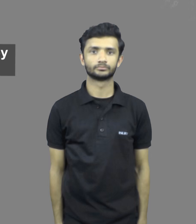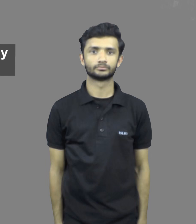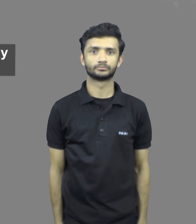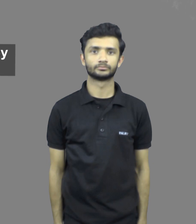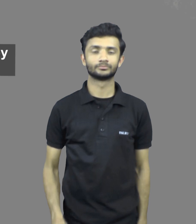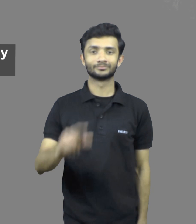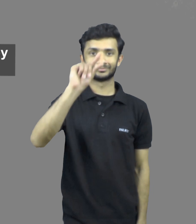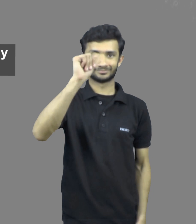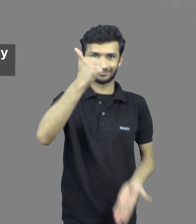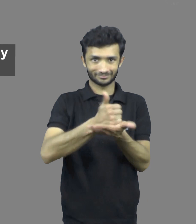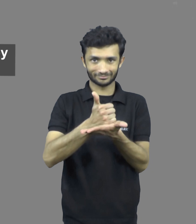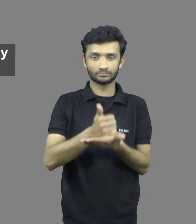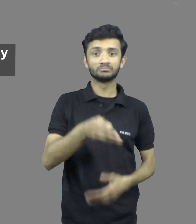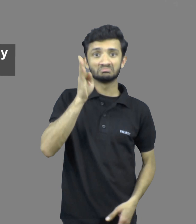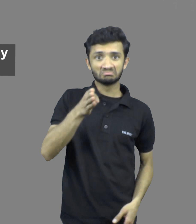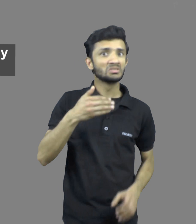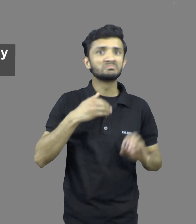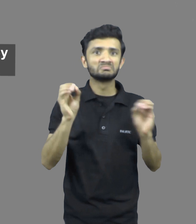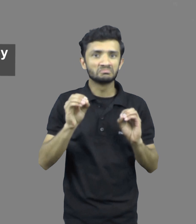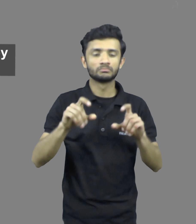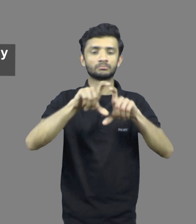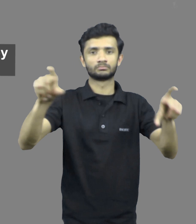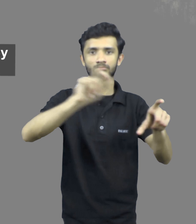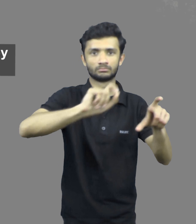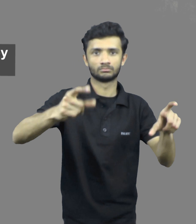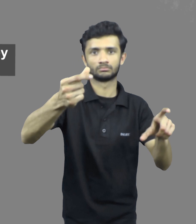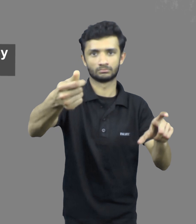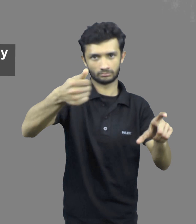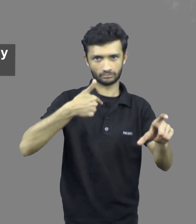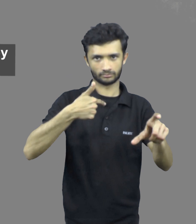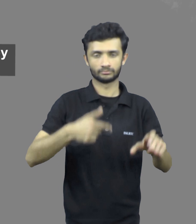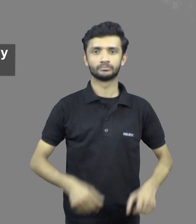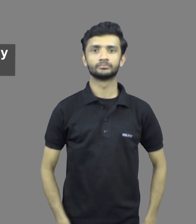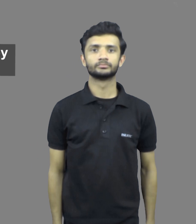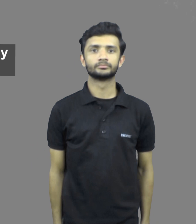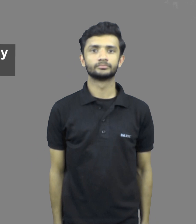Withdraw Money From Bank